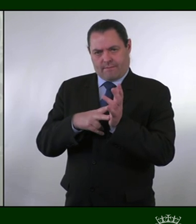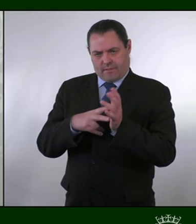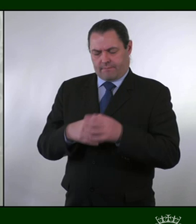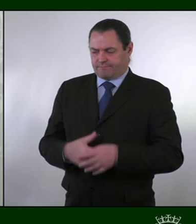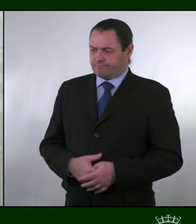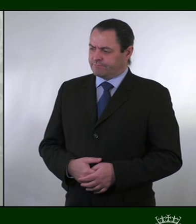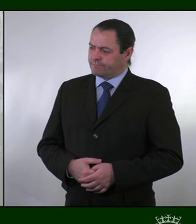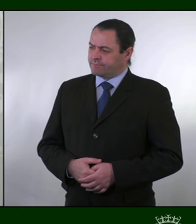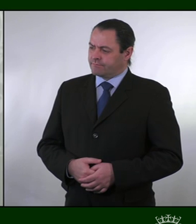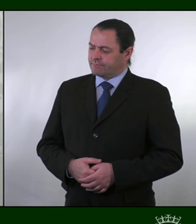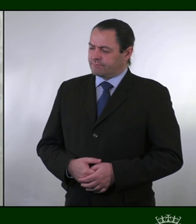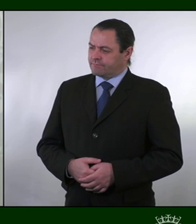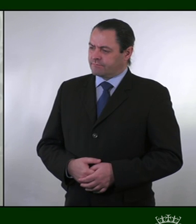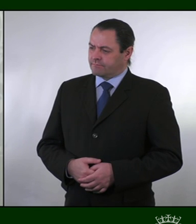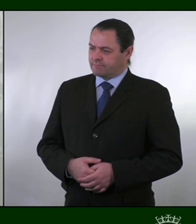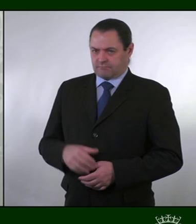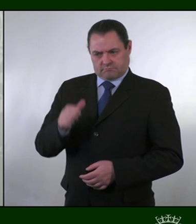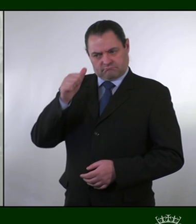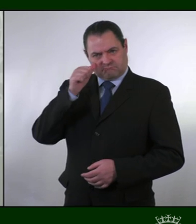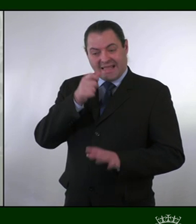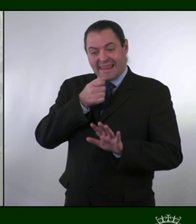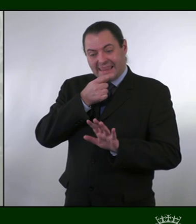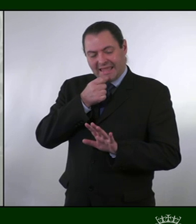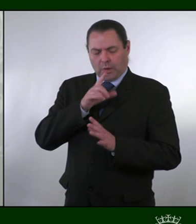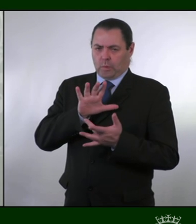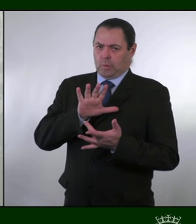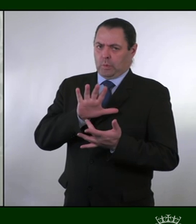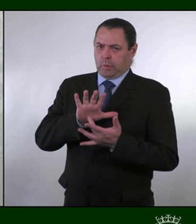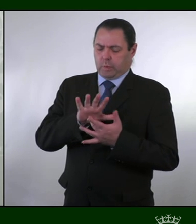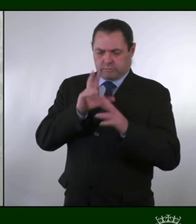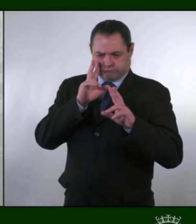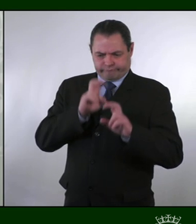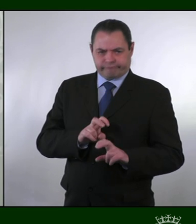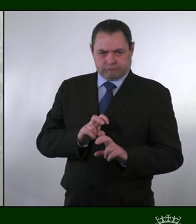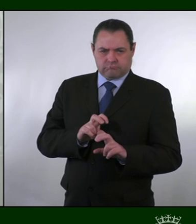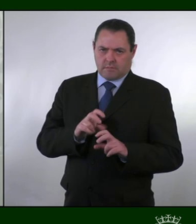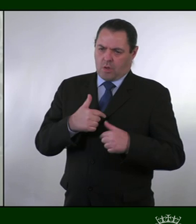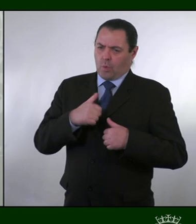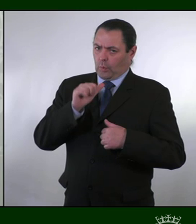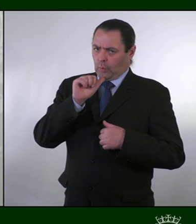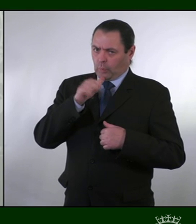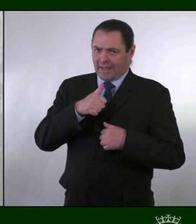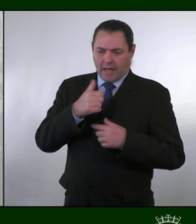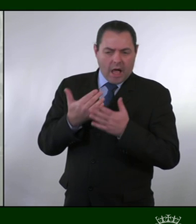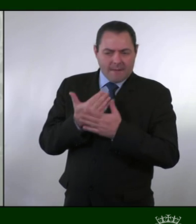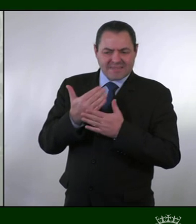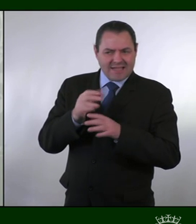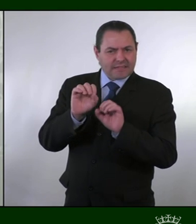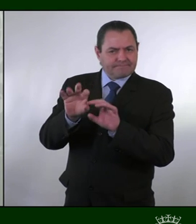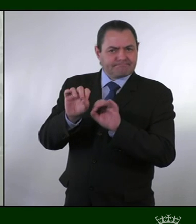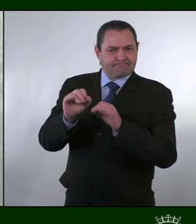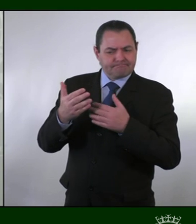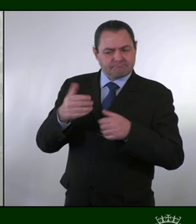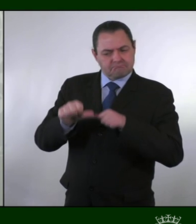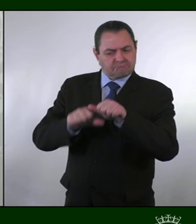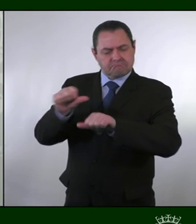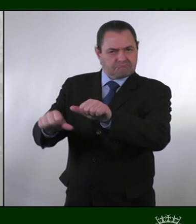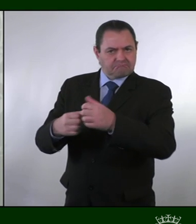As you know, Mr Speaker, I take this matter extremely seriously and I commit to returning to update the House in due course.